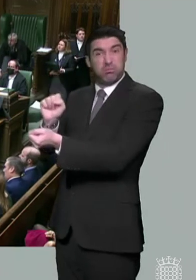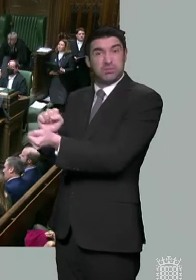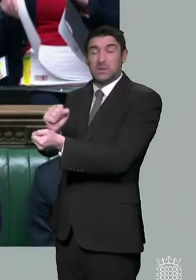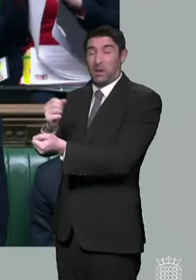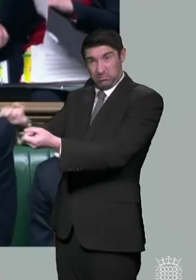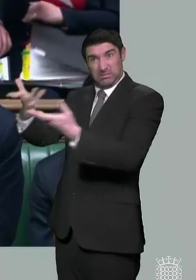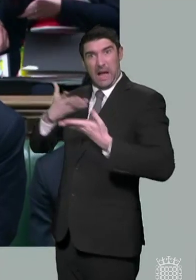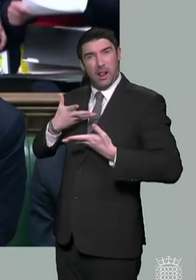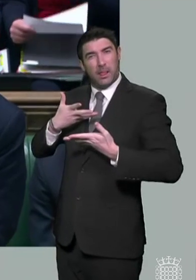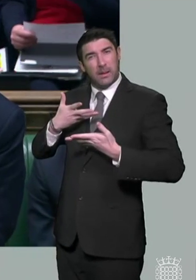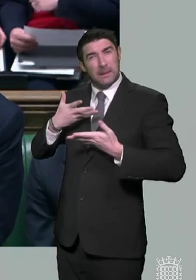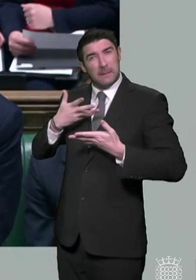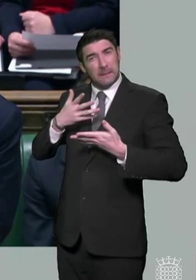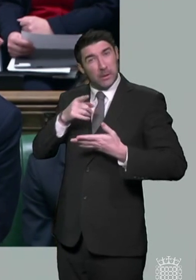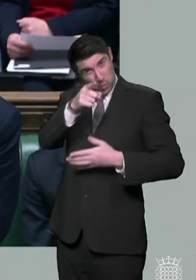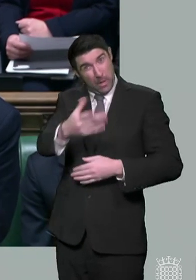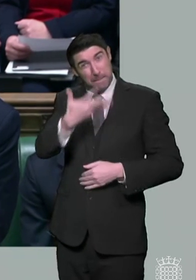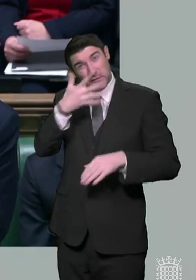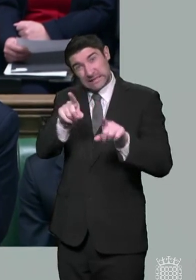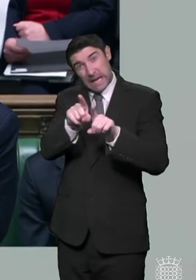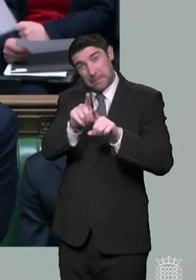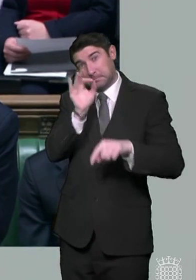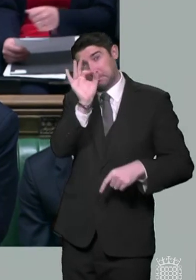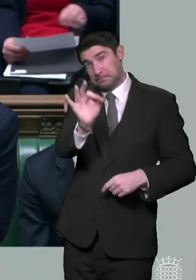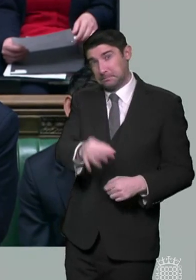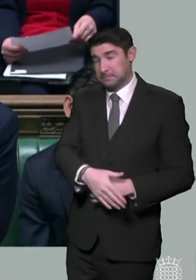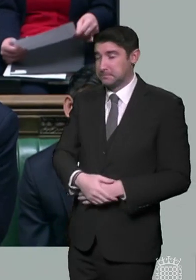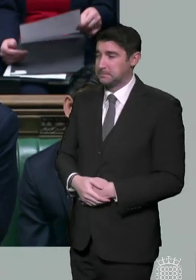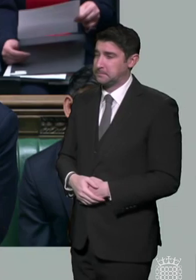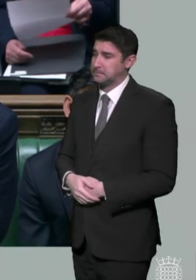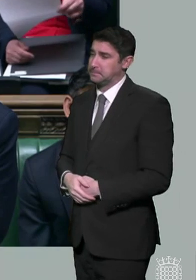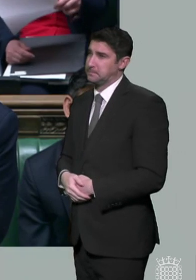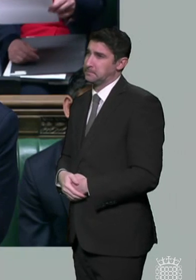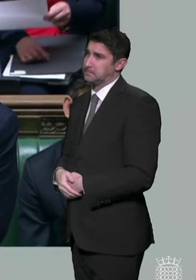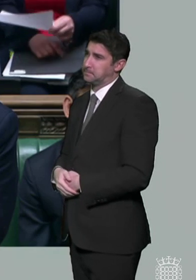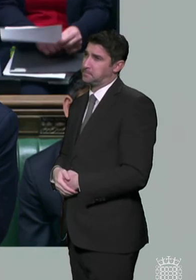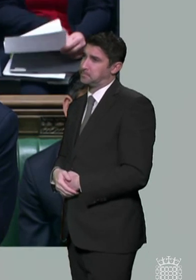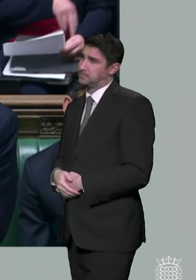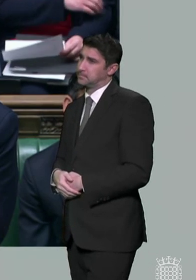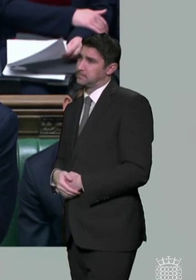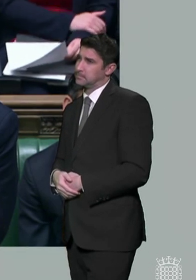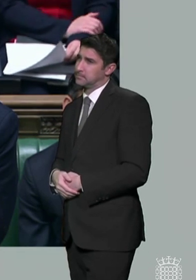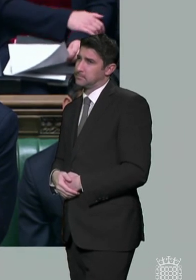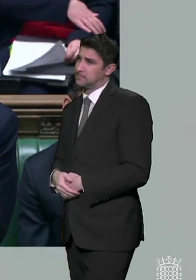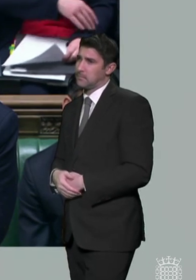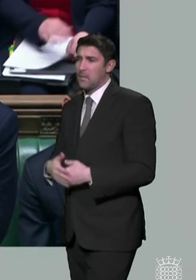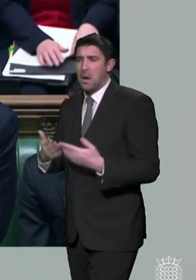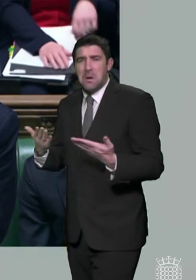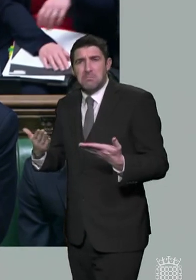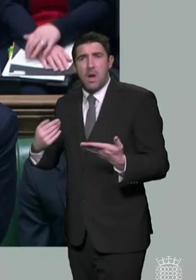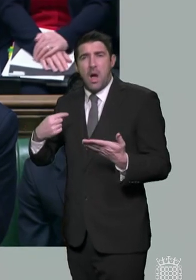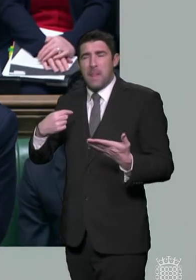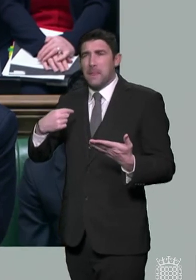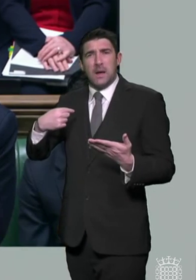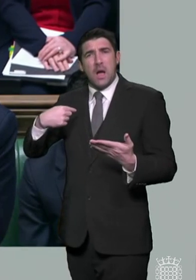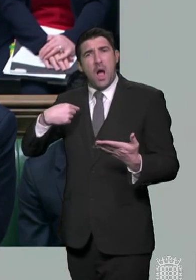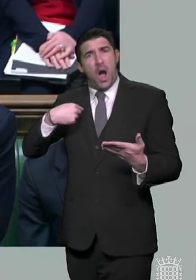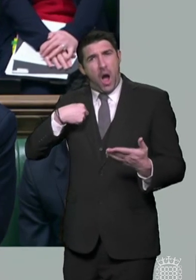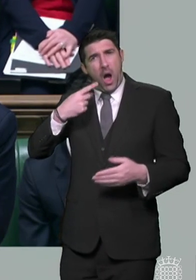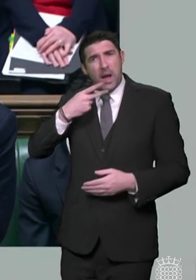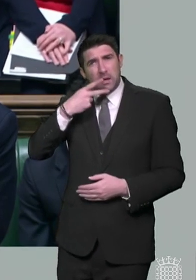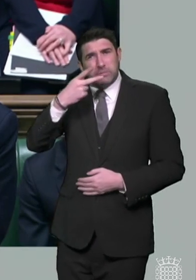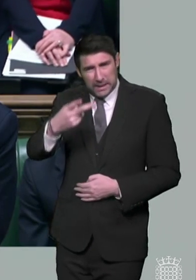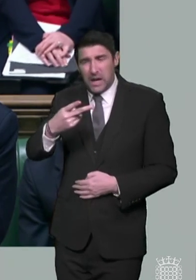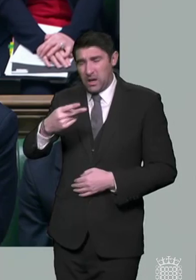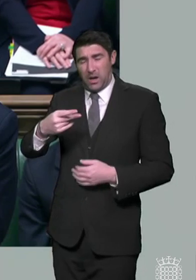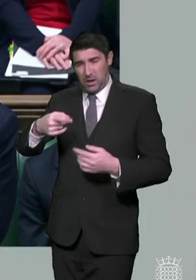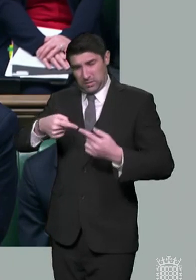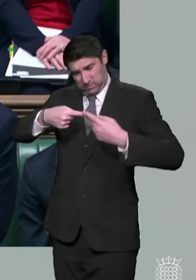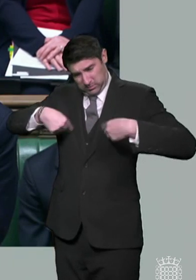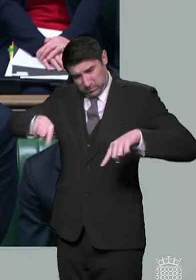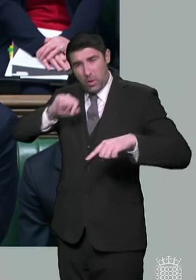I repeat that the UK, of course, is doing everything we can to expose ill-gotten Russian loot.